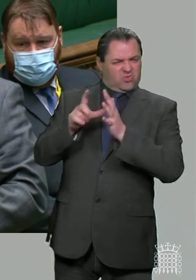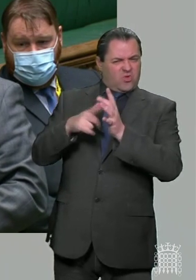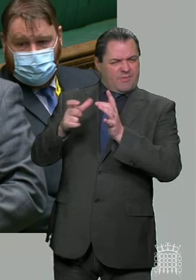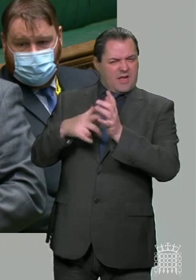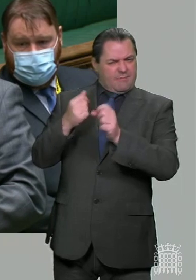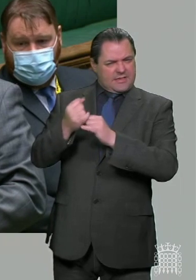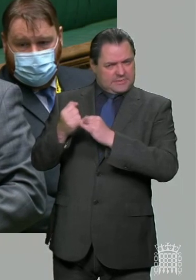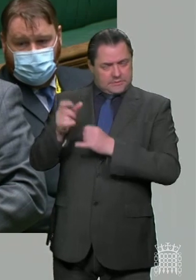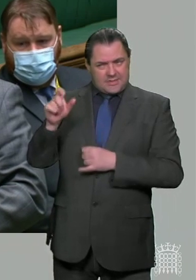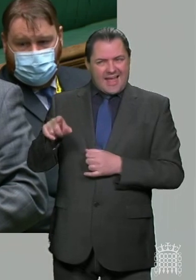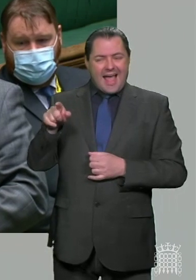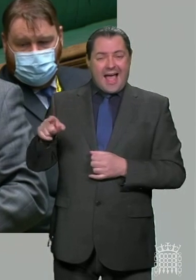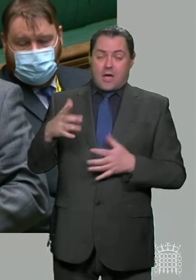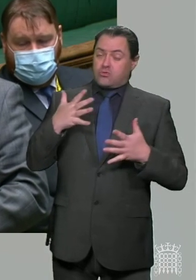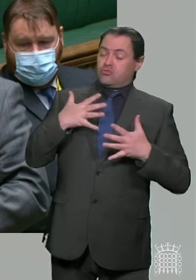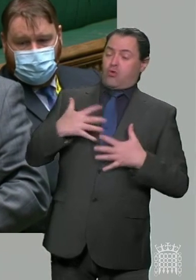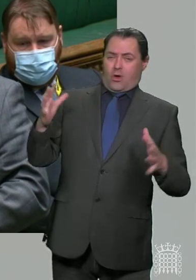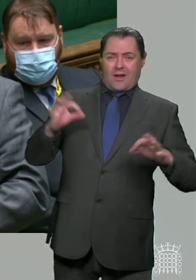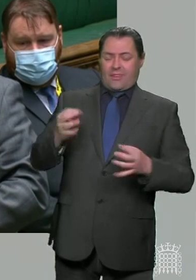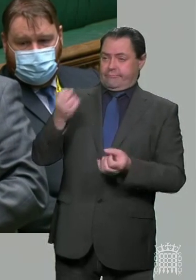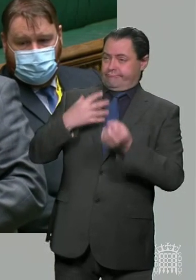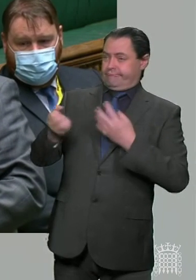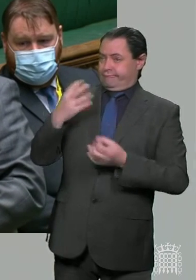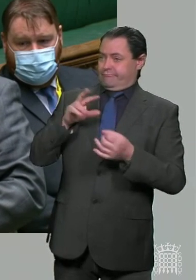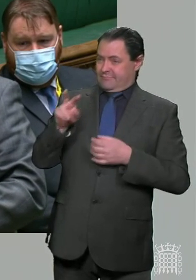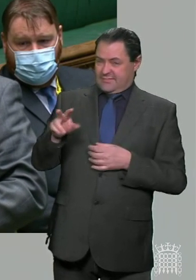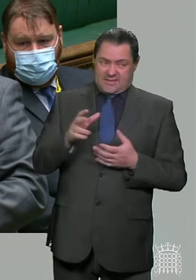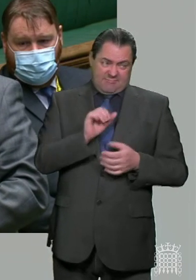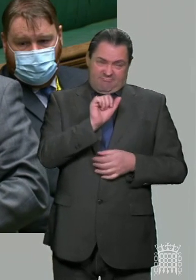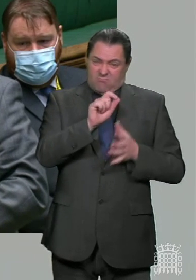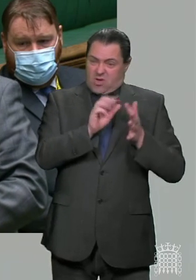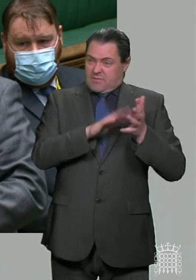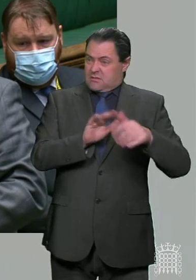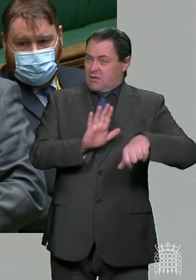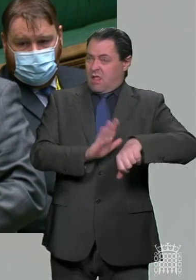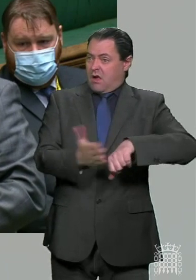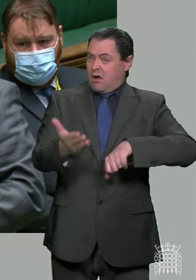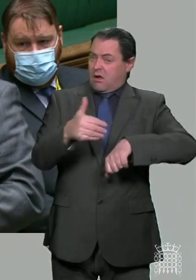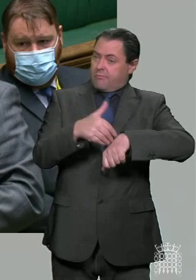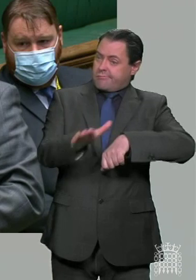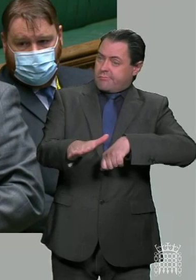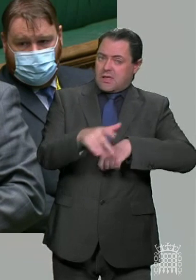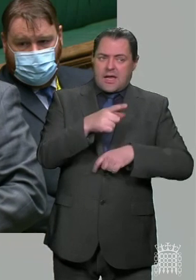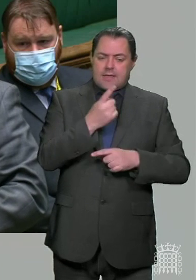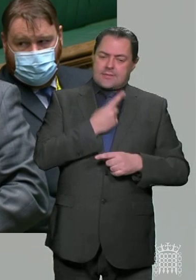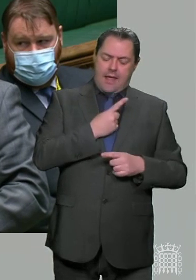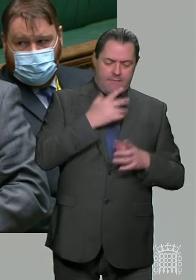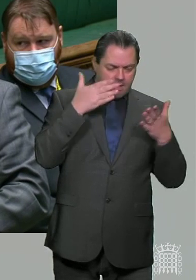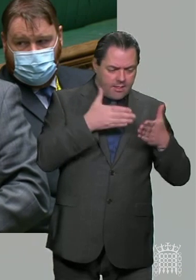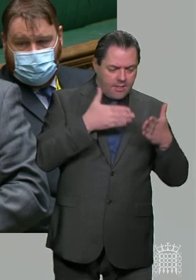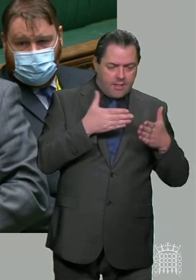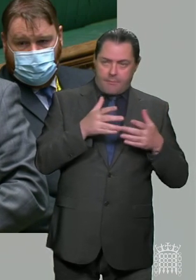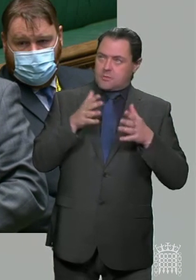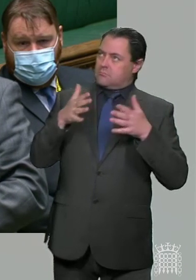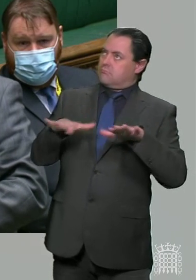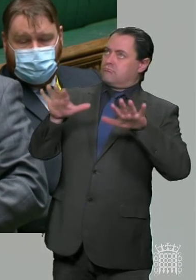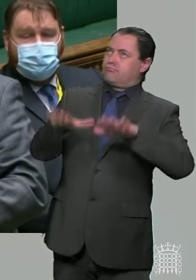It paints a familiar pattern of behaviour: a negligent Prime Minister more concerned with his own self-interest than the interests of the United Kingdom.